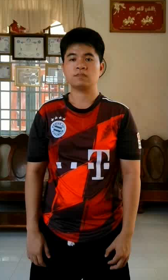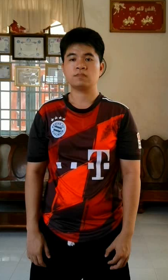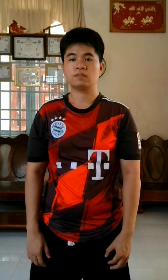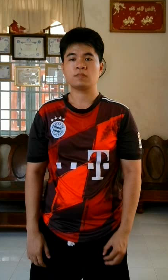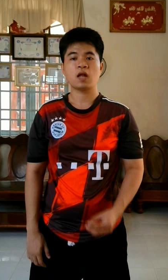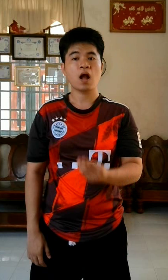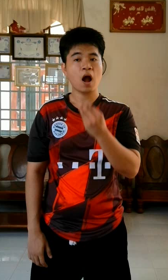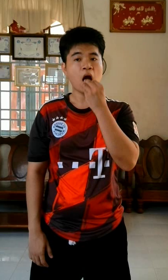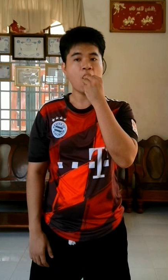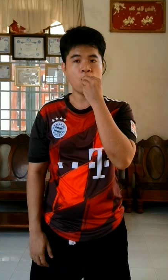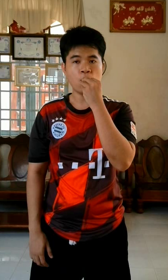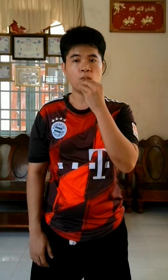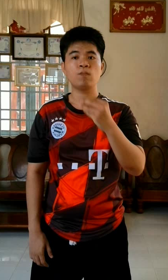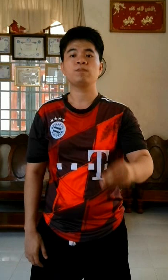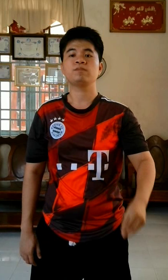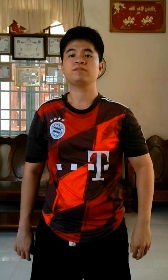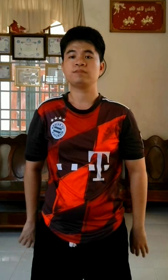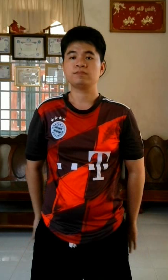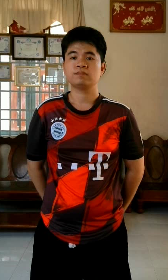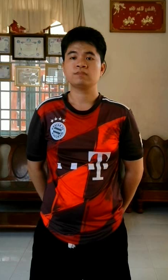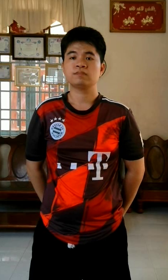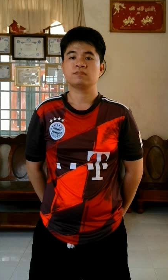an